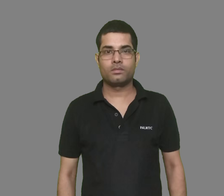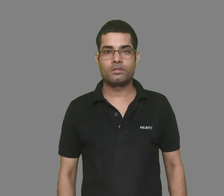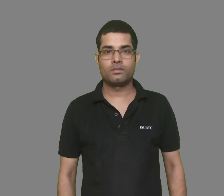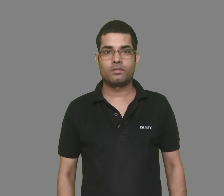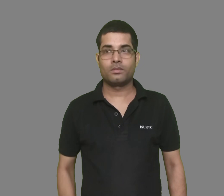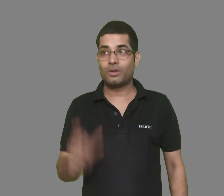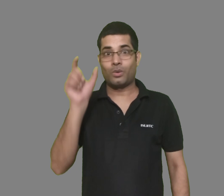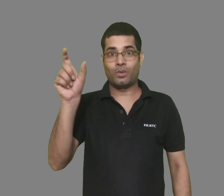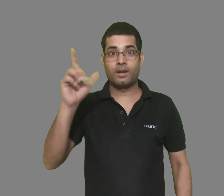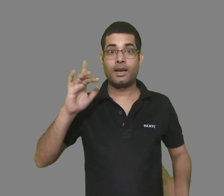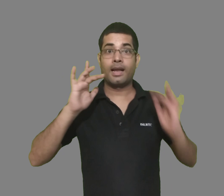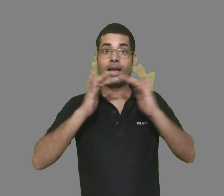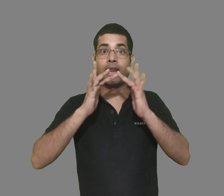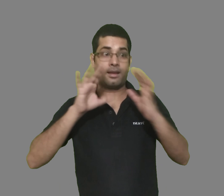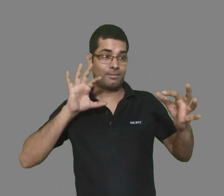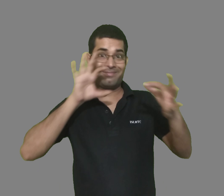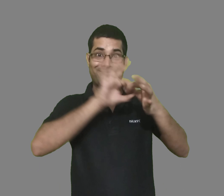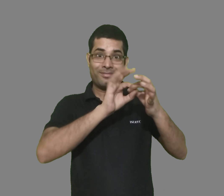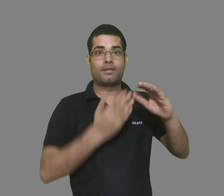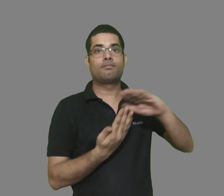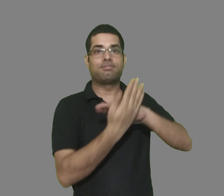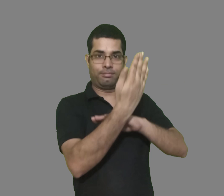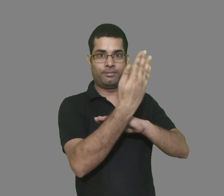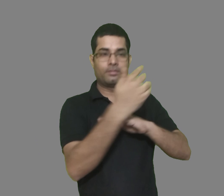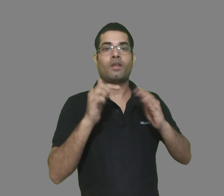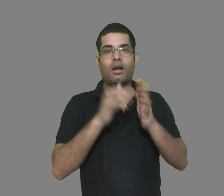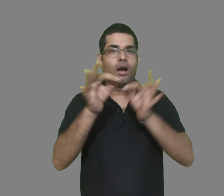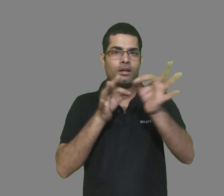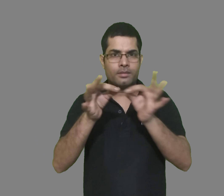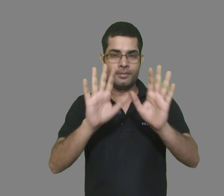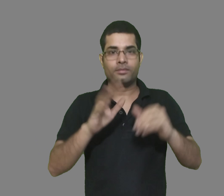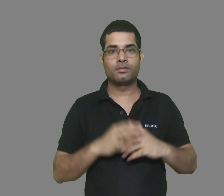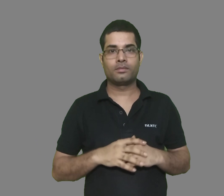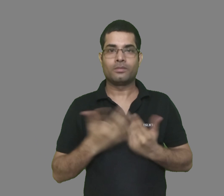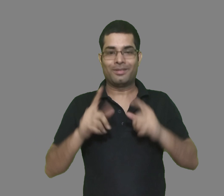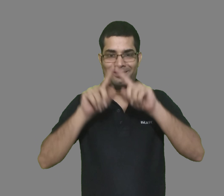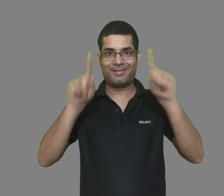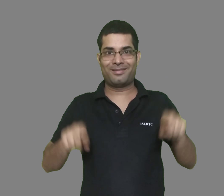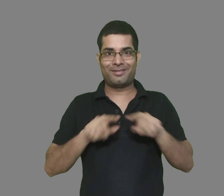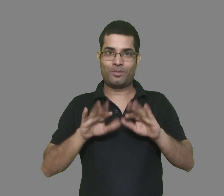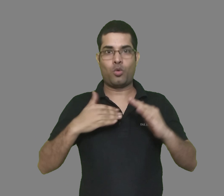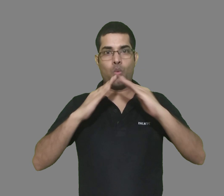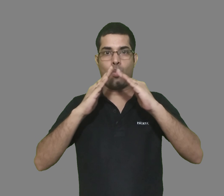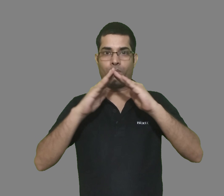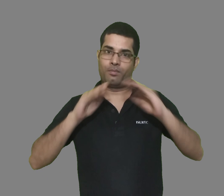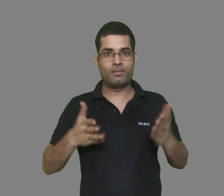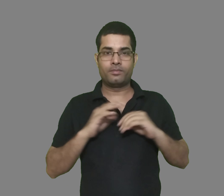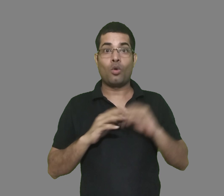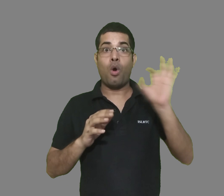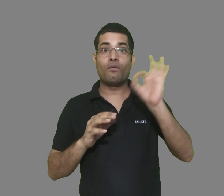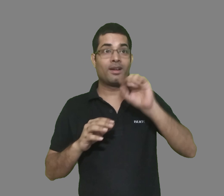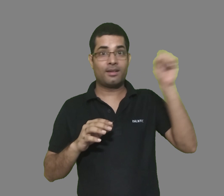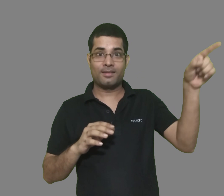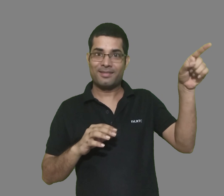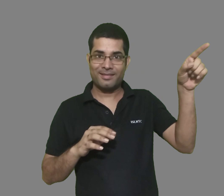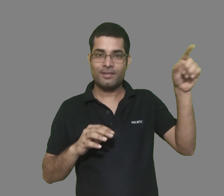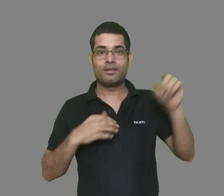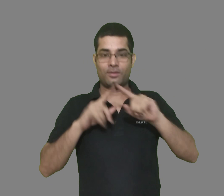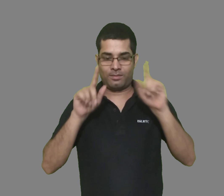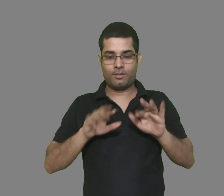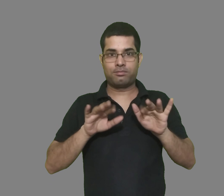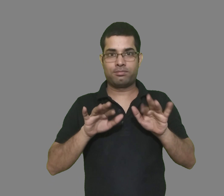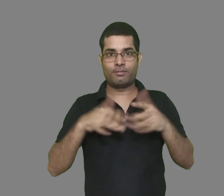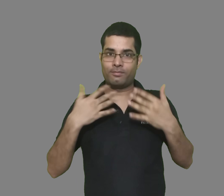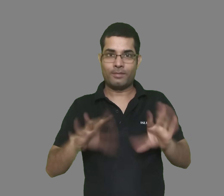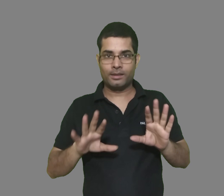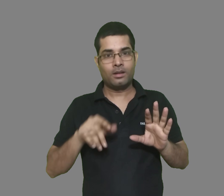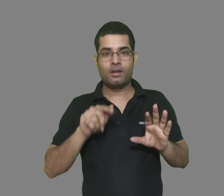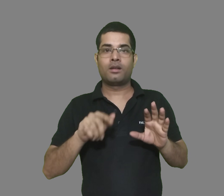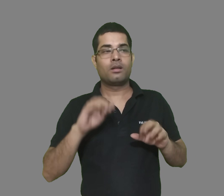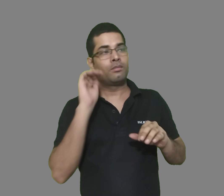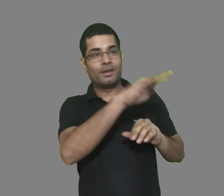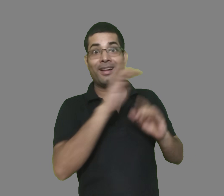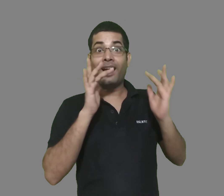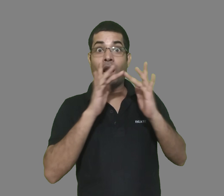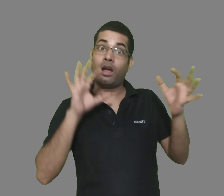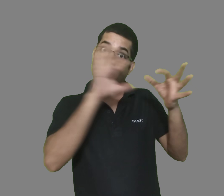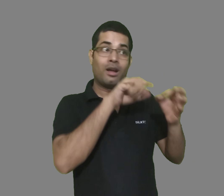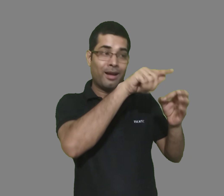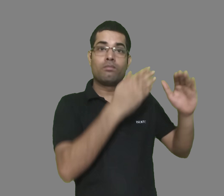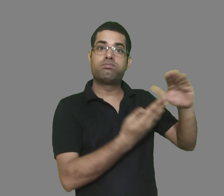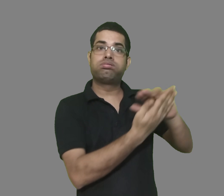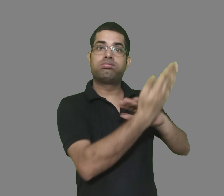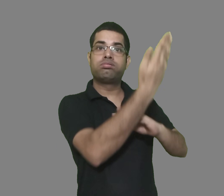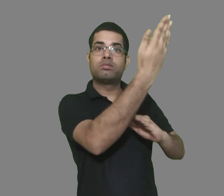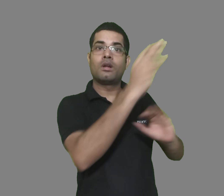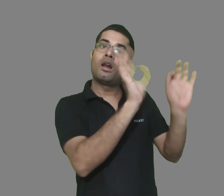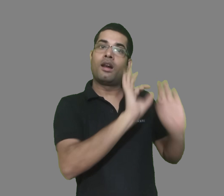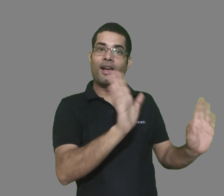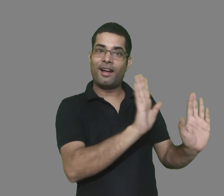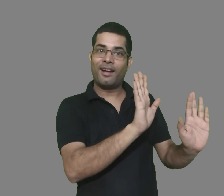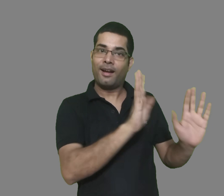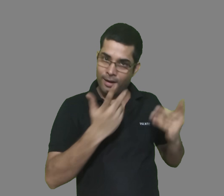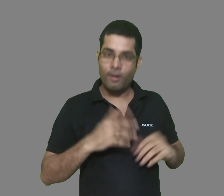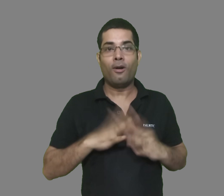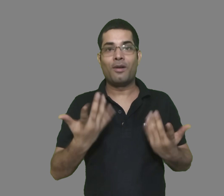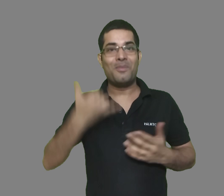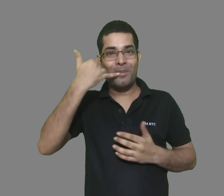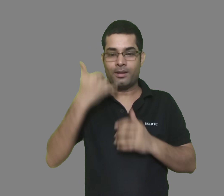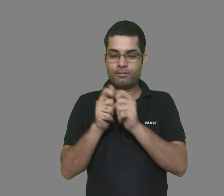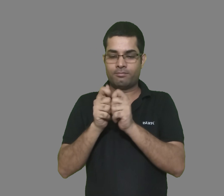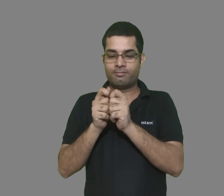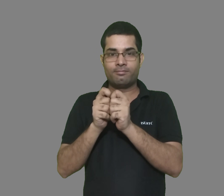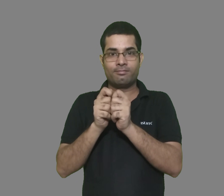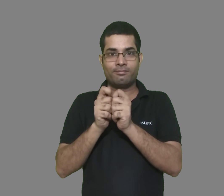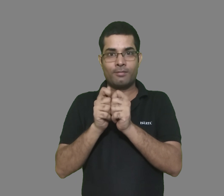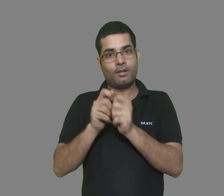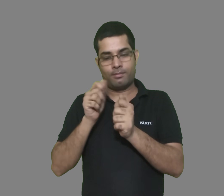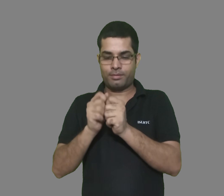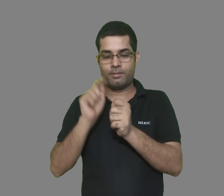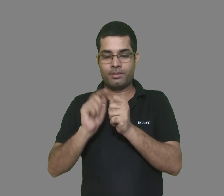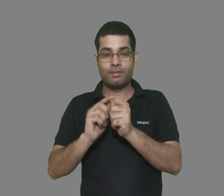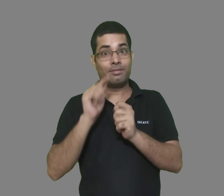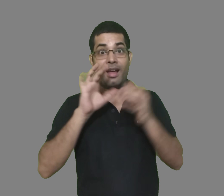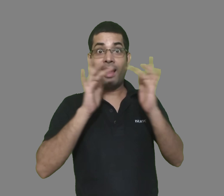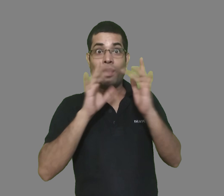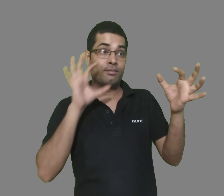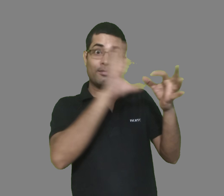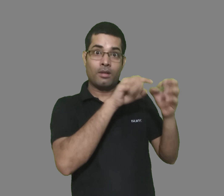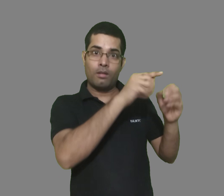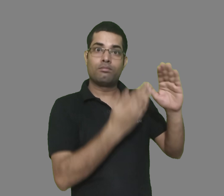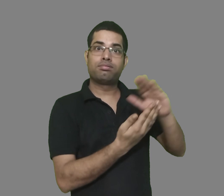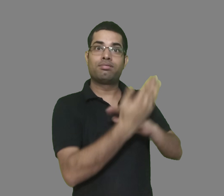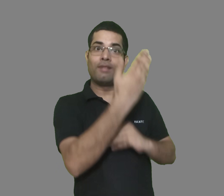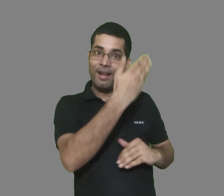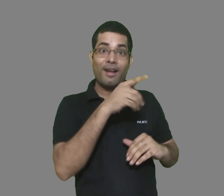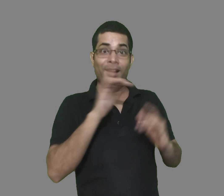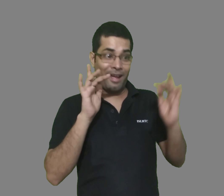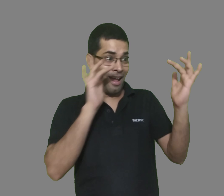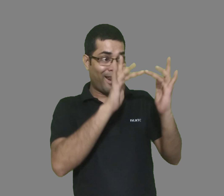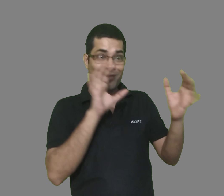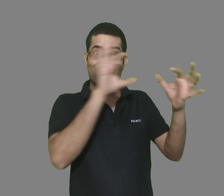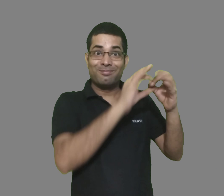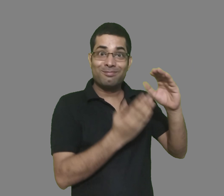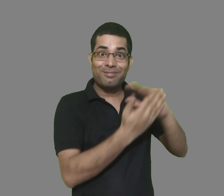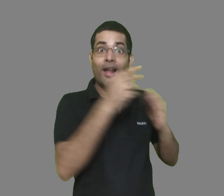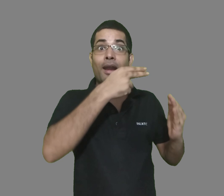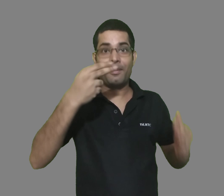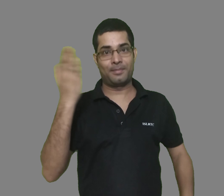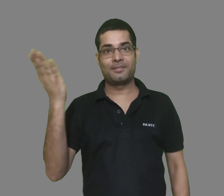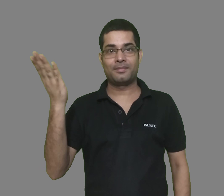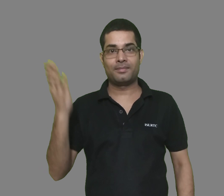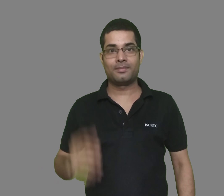Cloud print